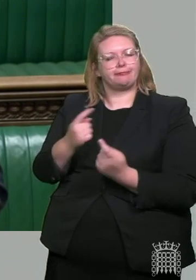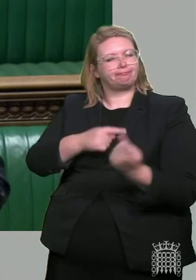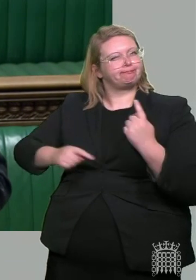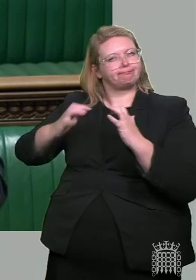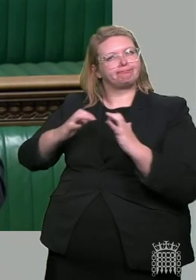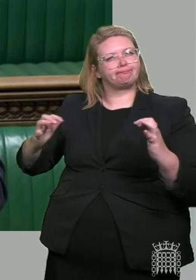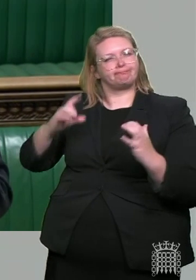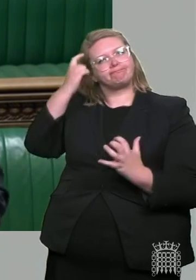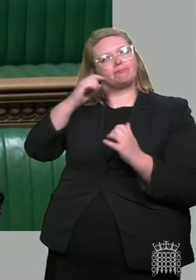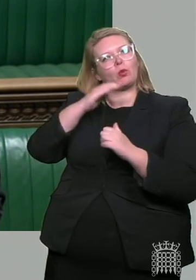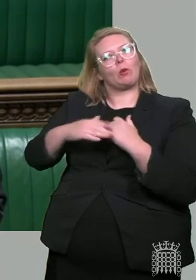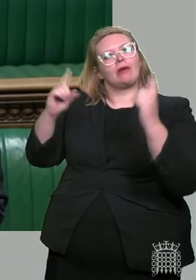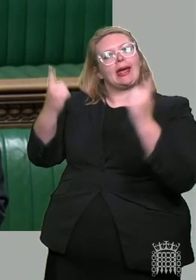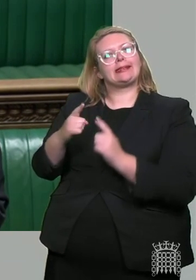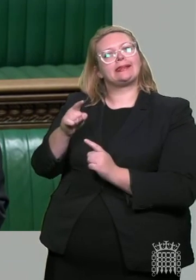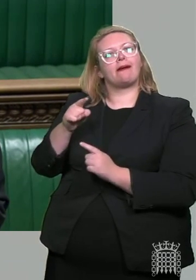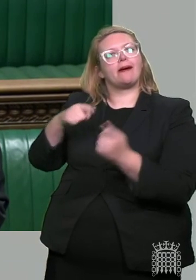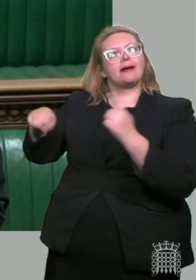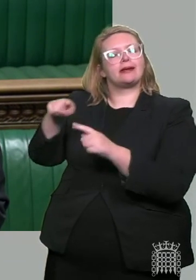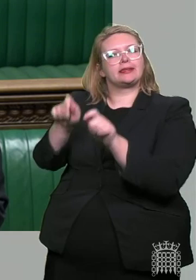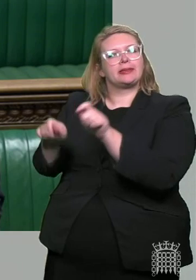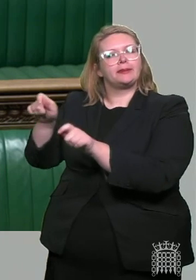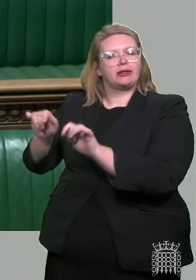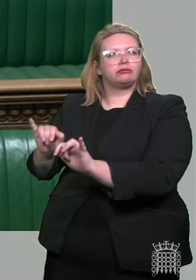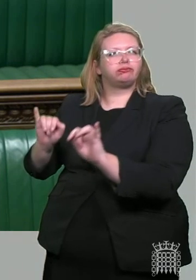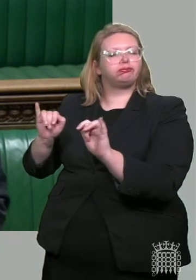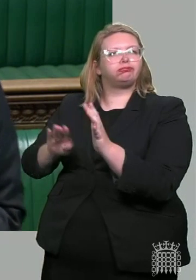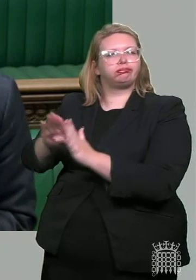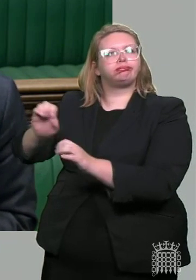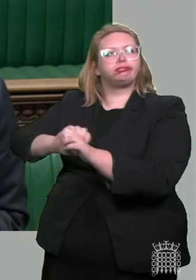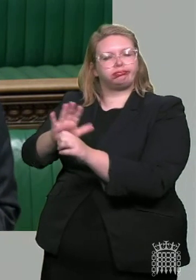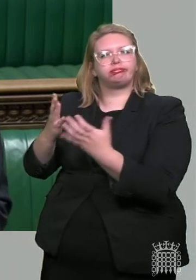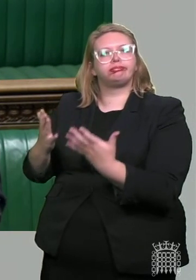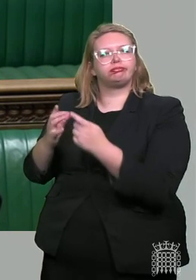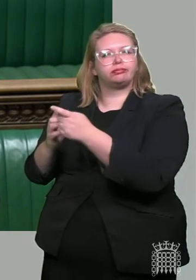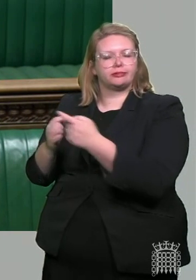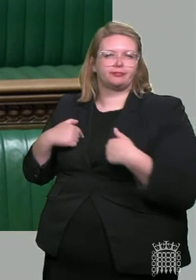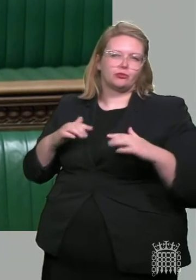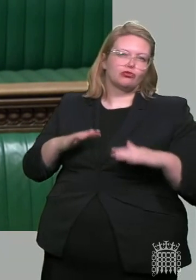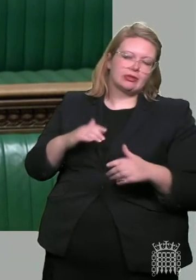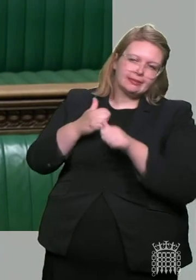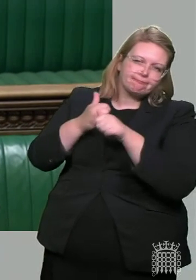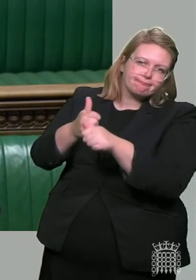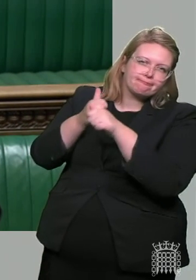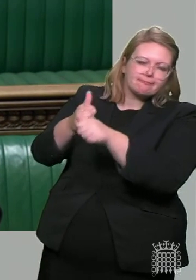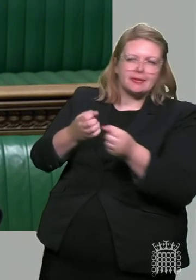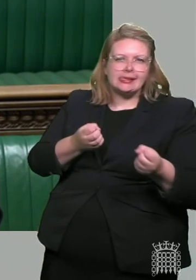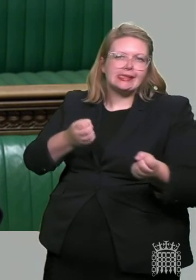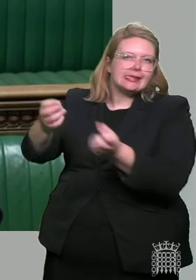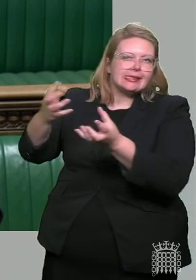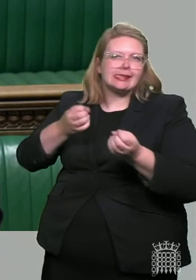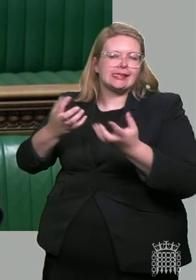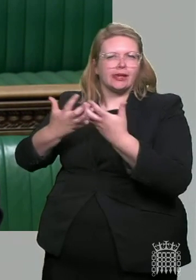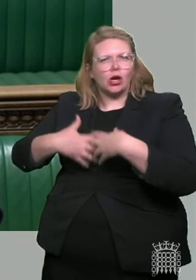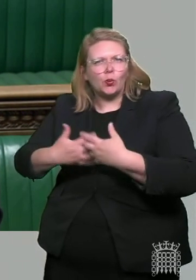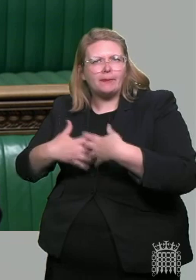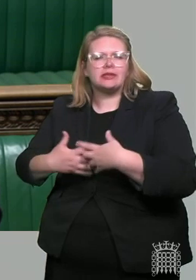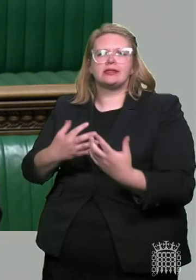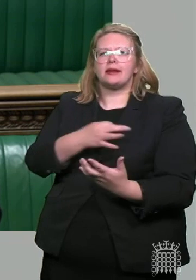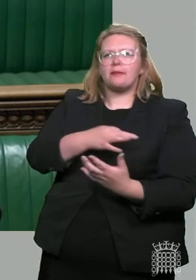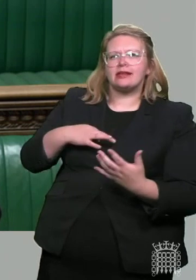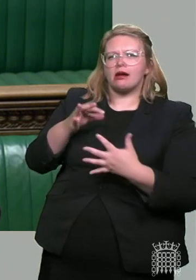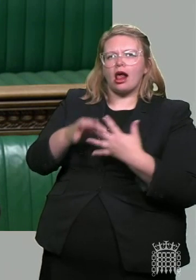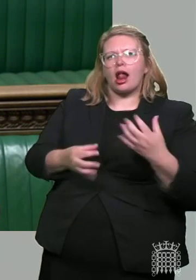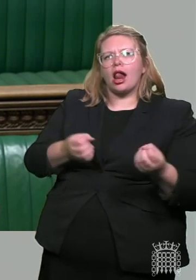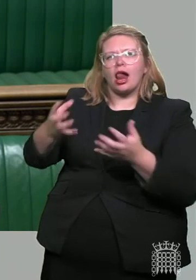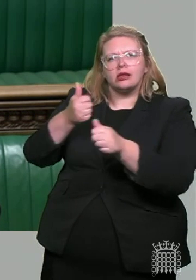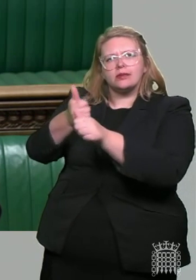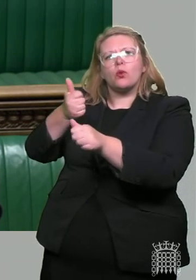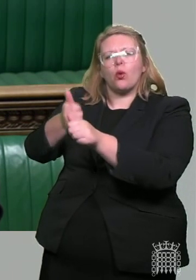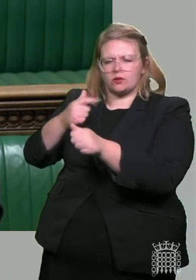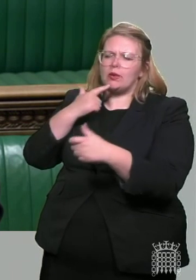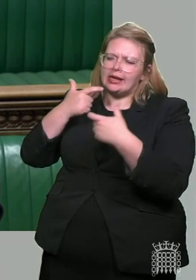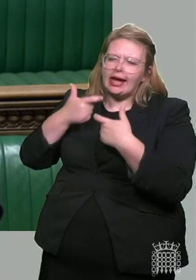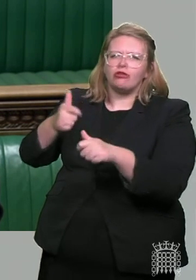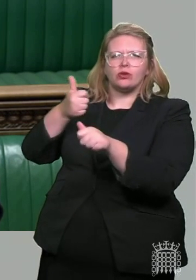We are supporting India with vital medical equipment and we will continue to work closely with the Indian authorities to determine what further help they may need.